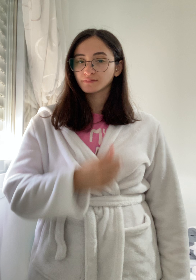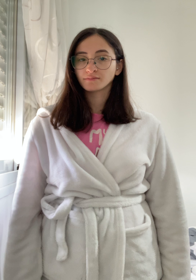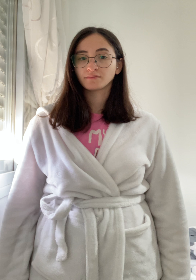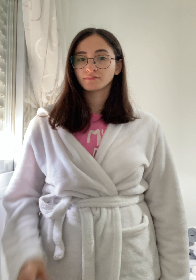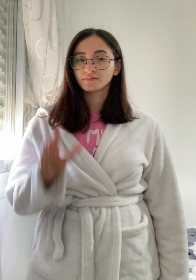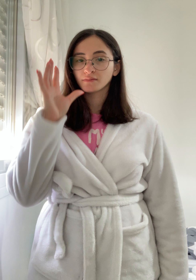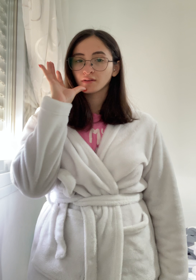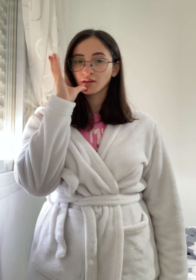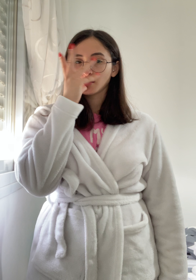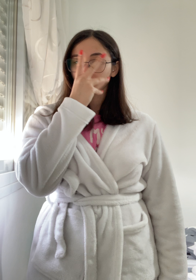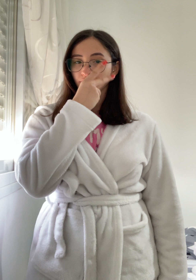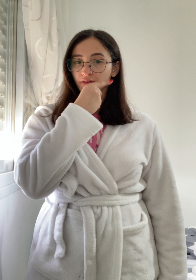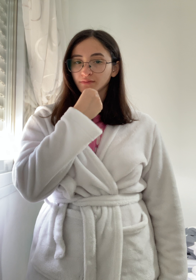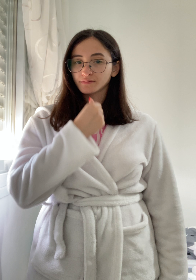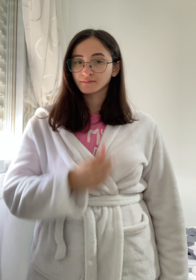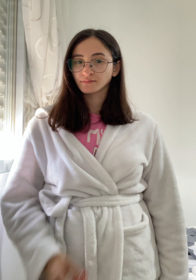יפה